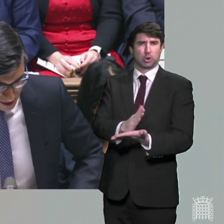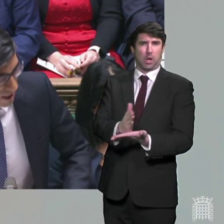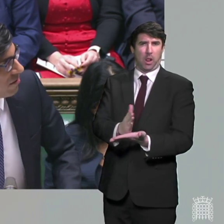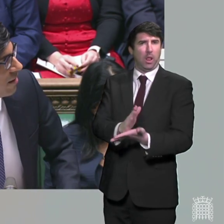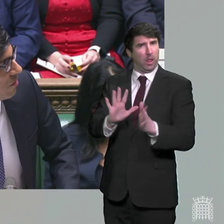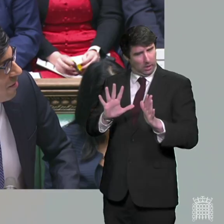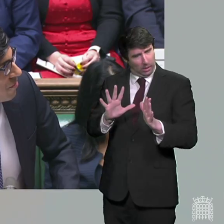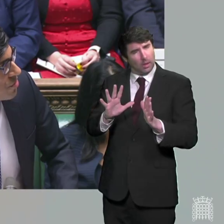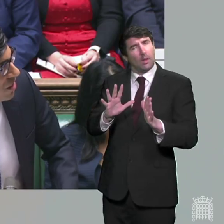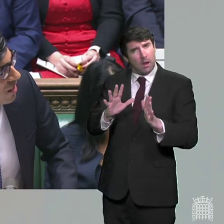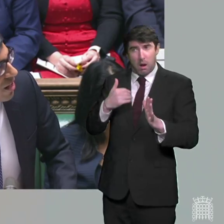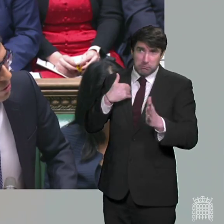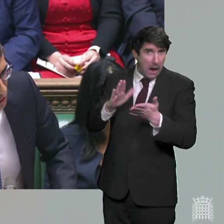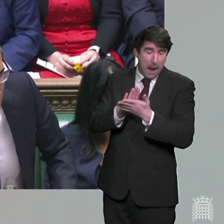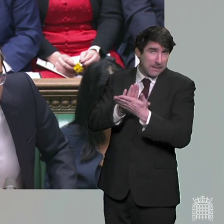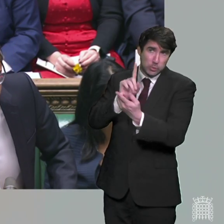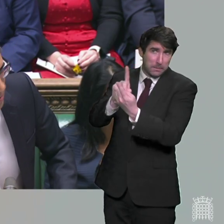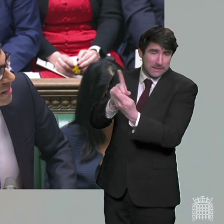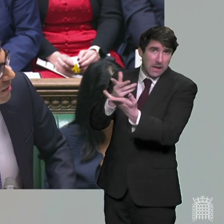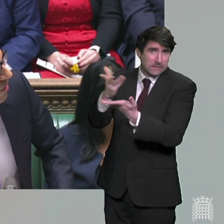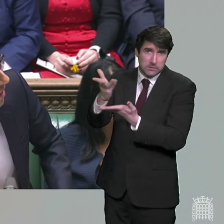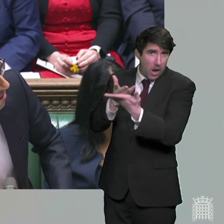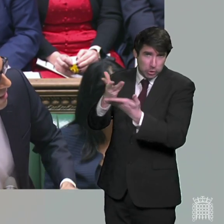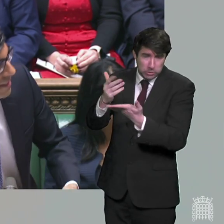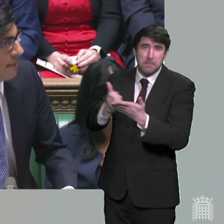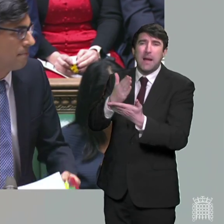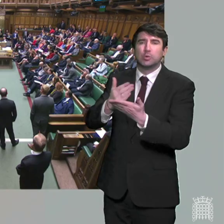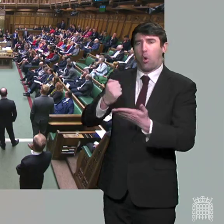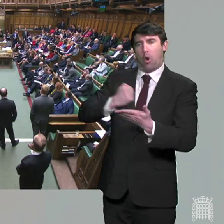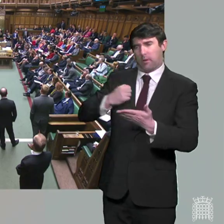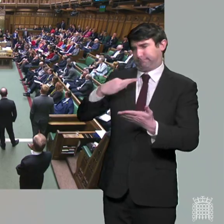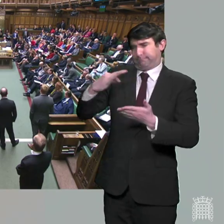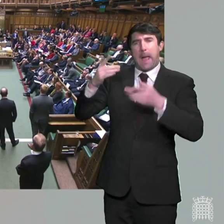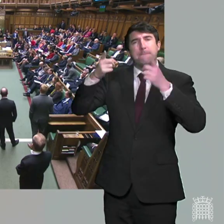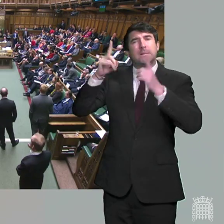I look forward to discussing this matter with my honourable Friend, and I will make sure that he gets a meeting with the relevant Minister.